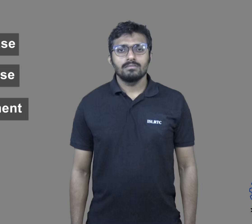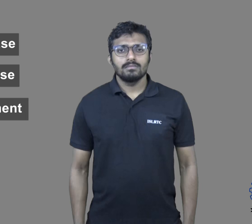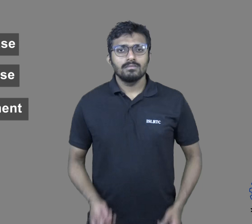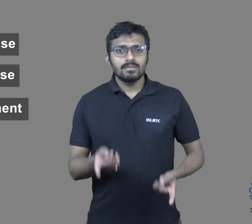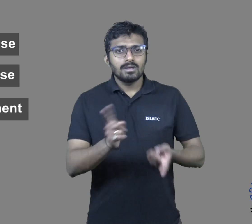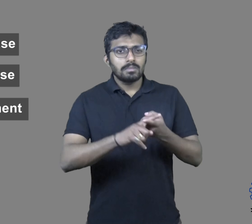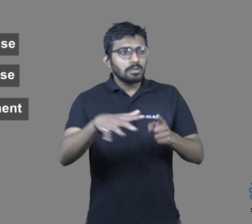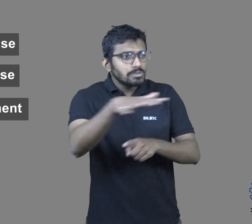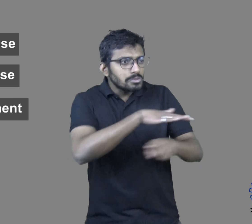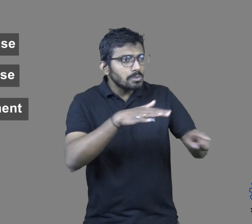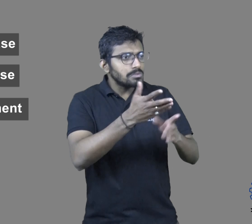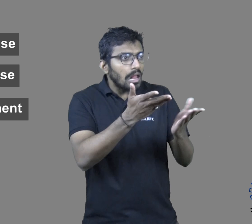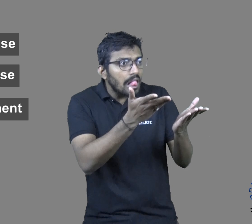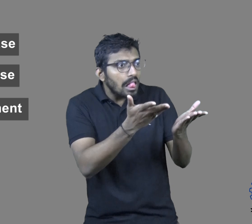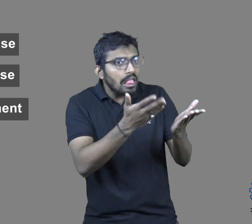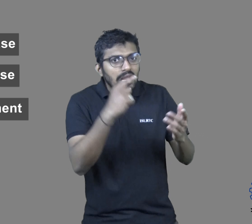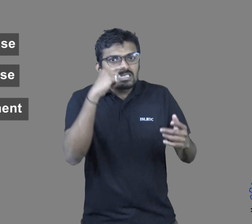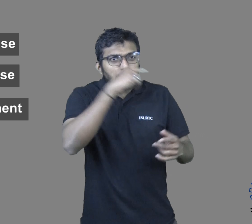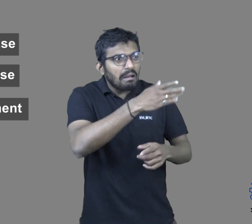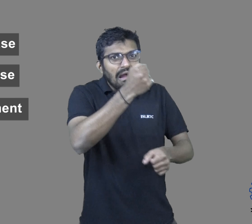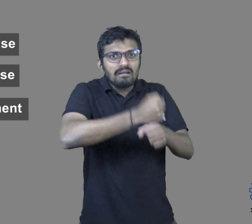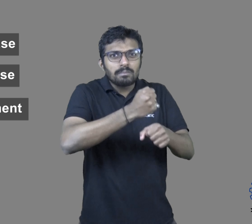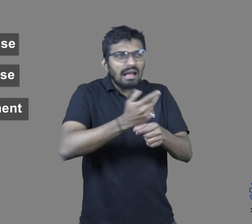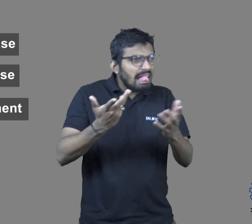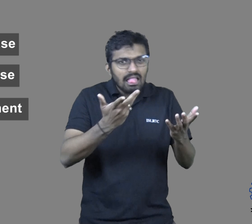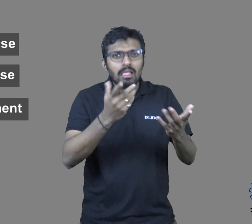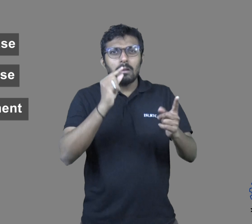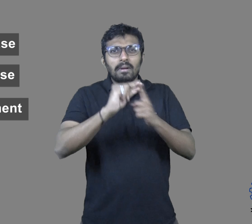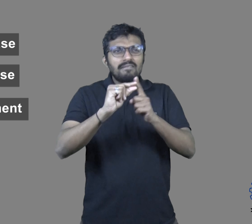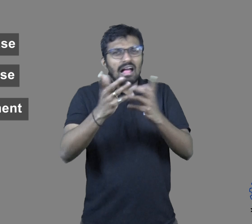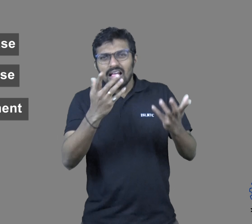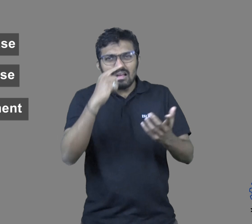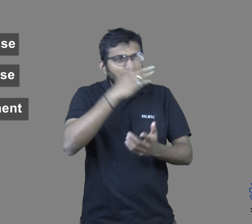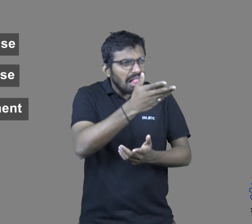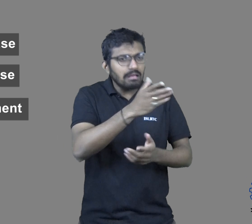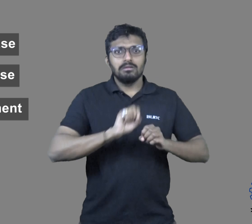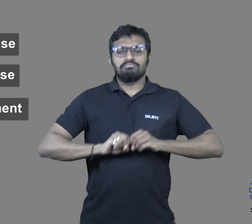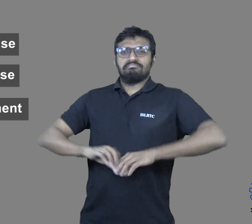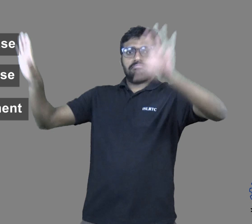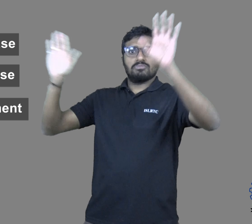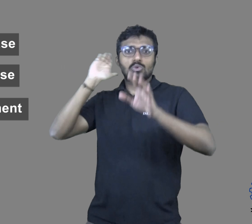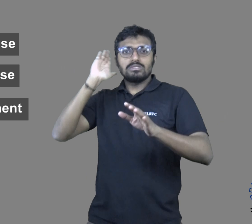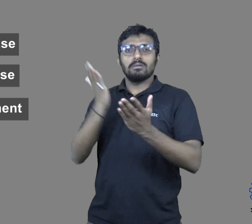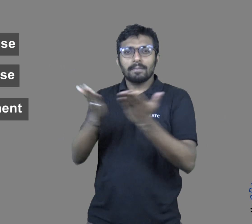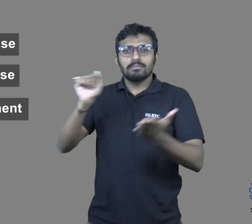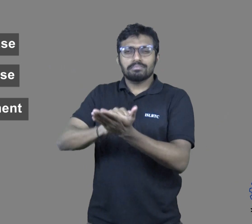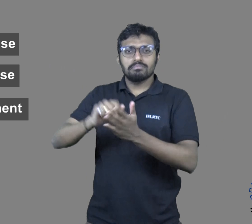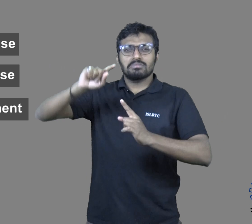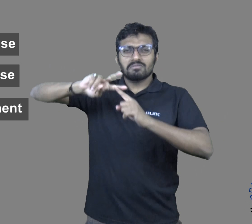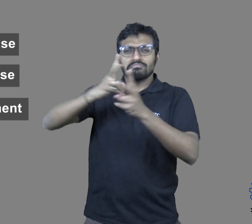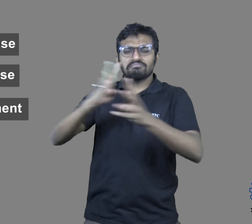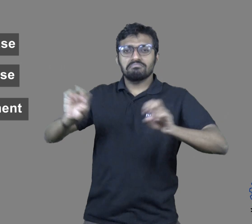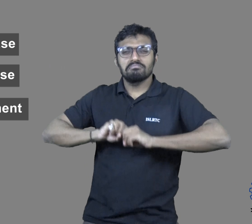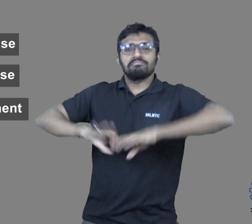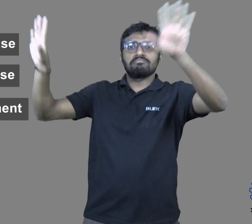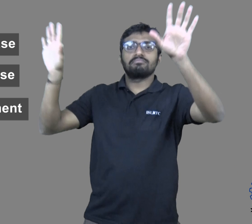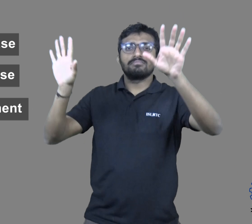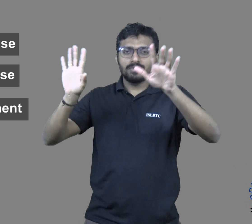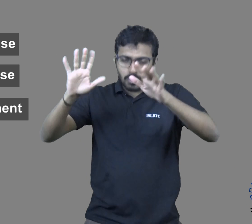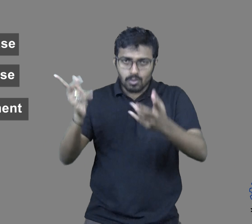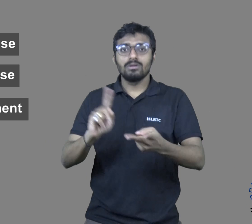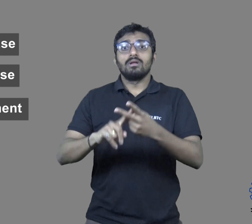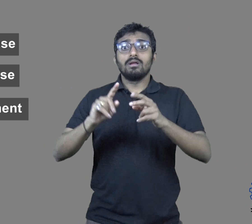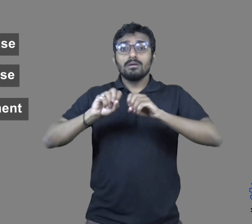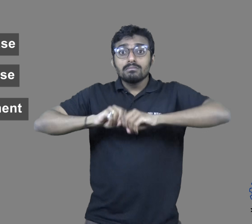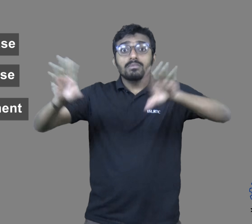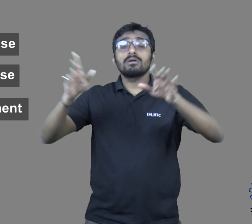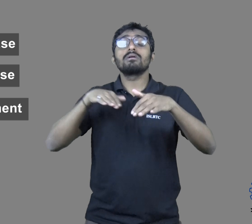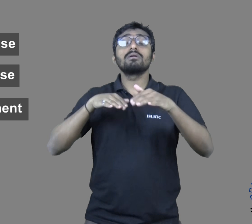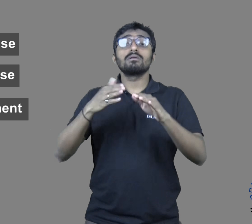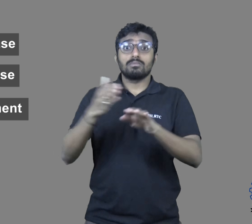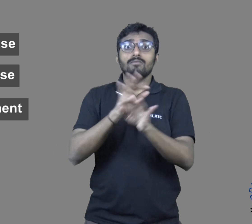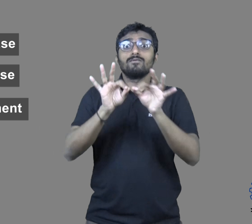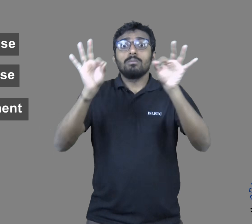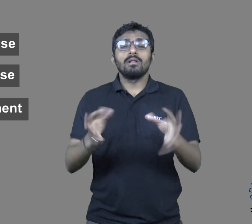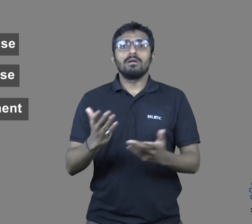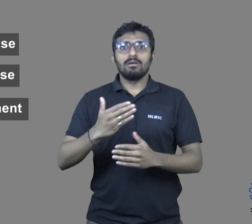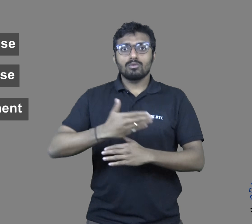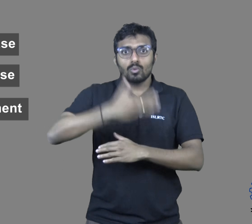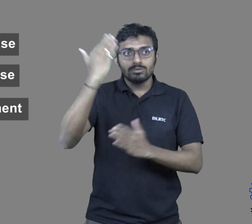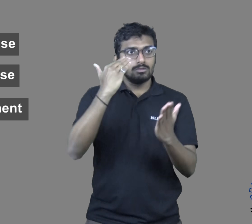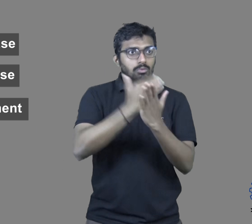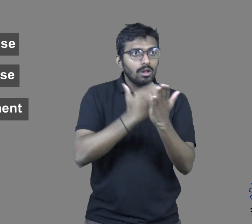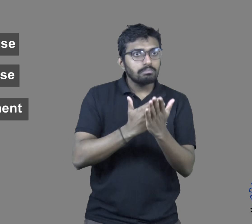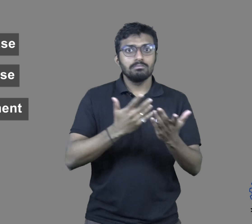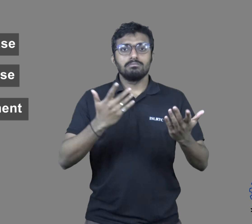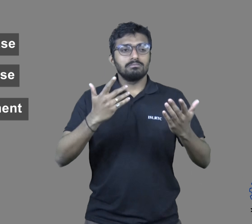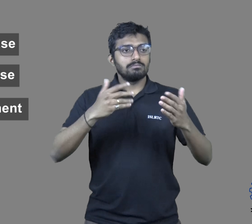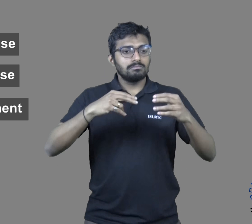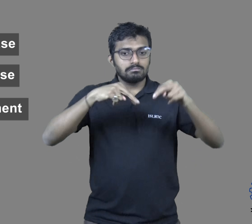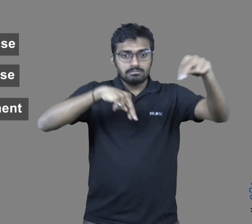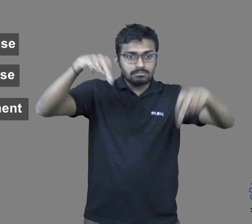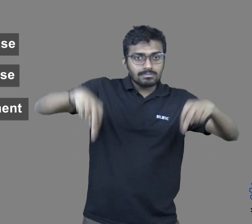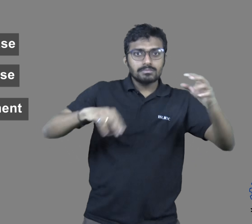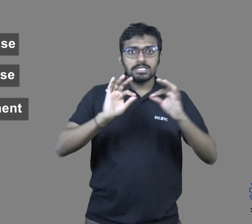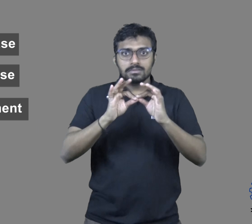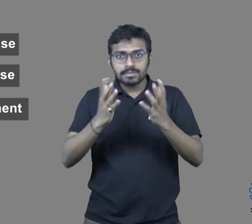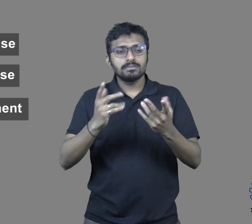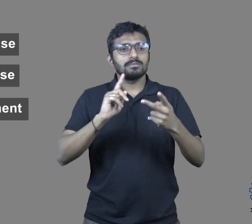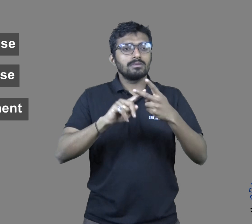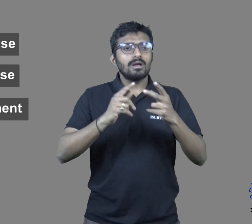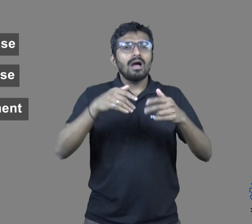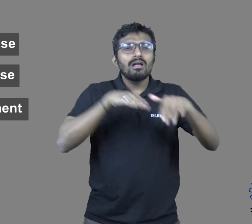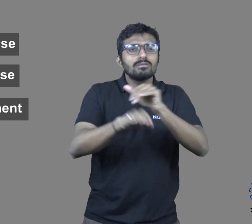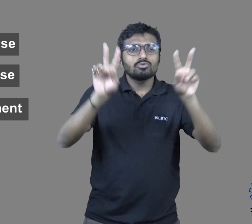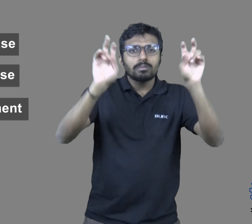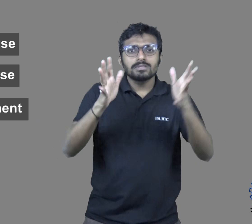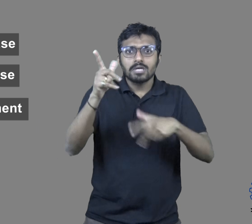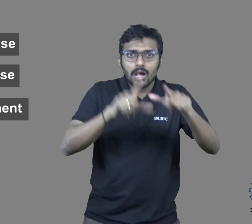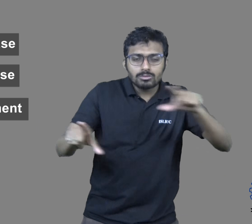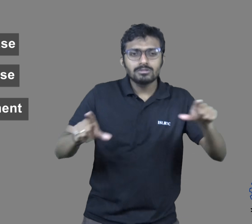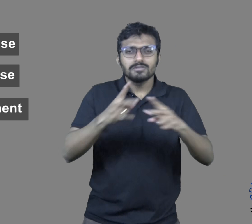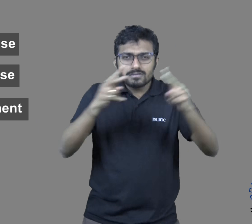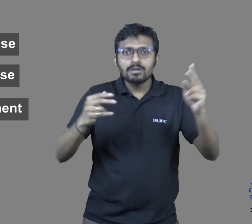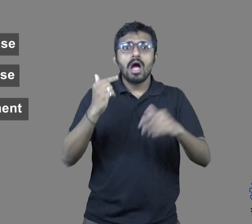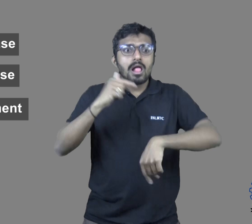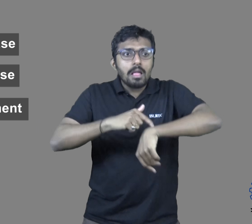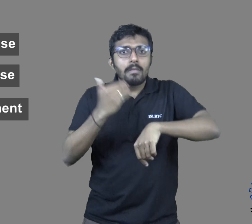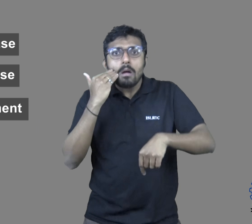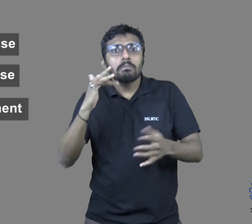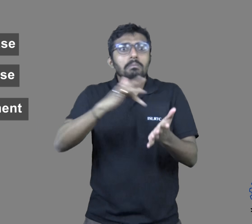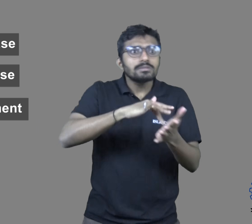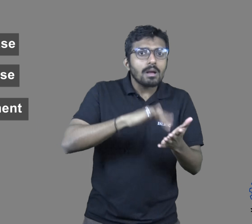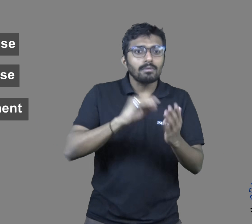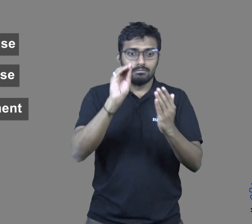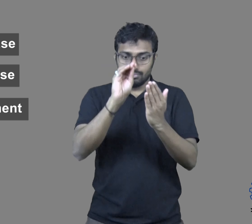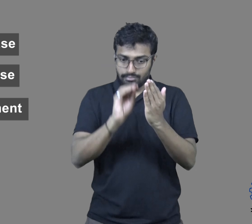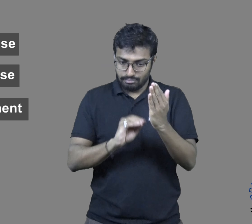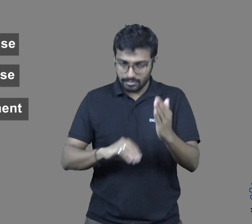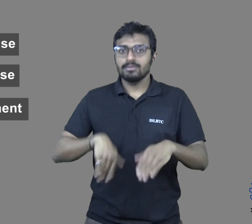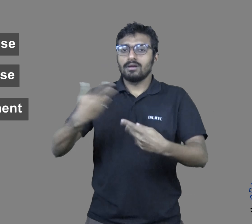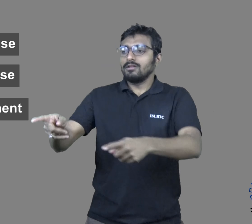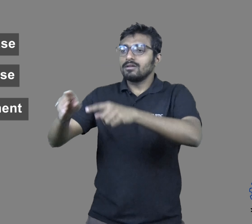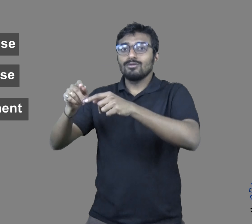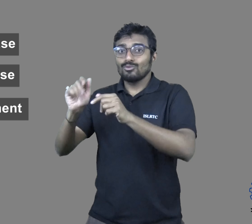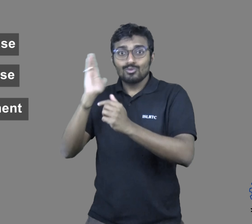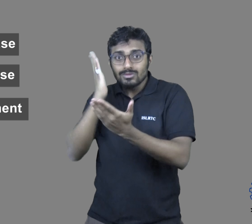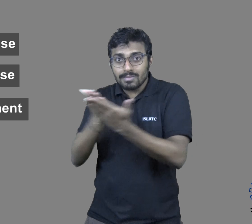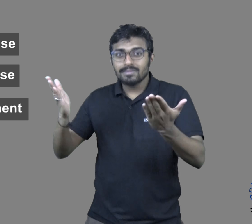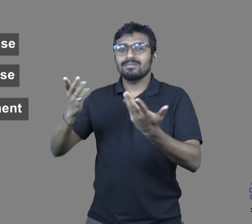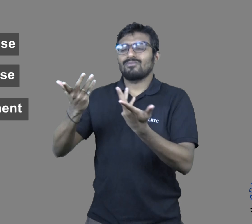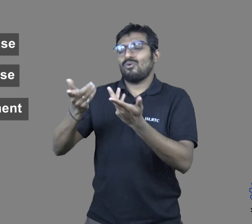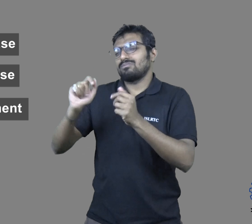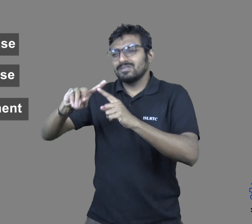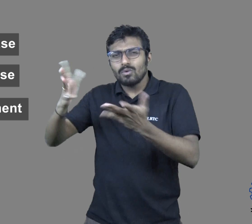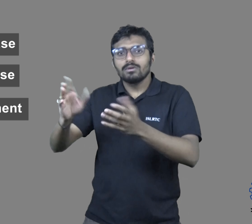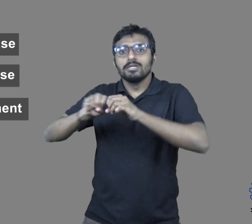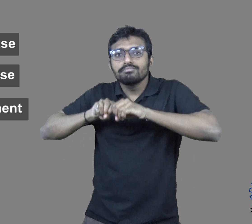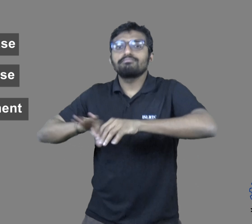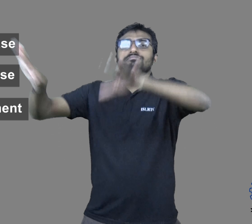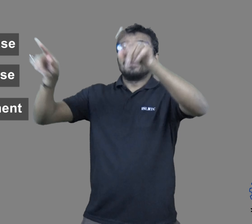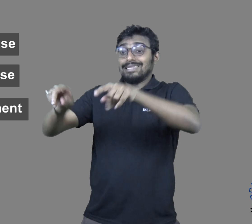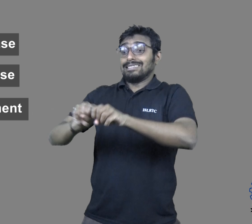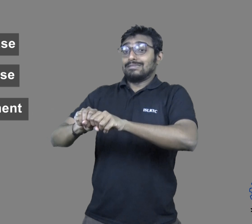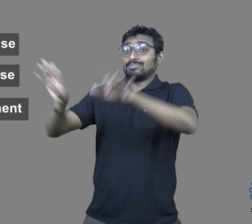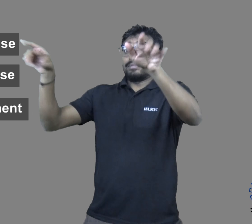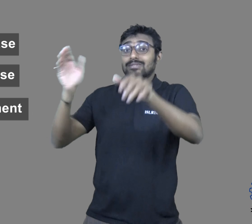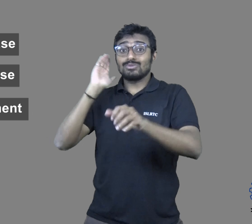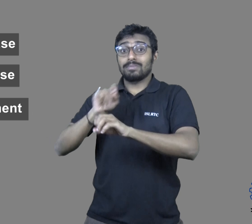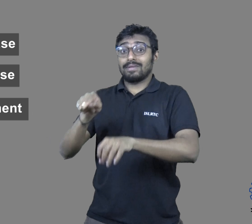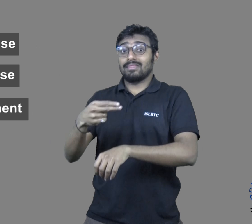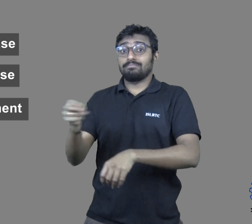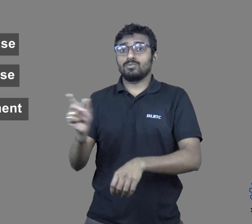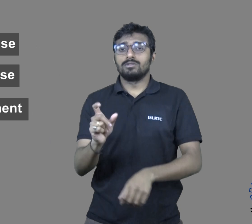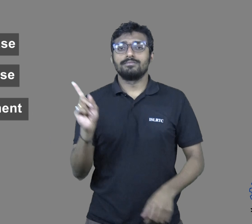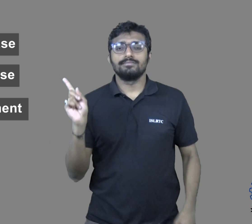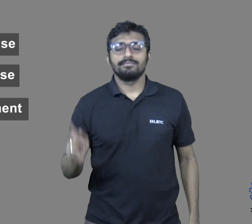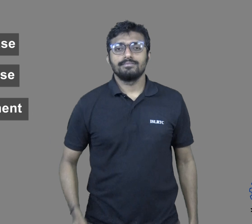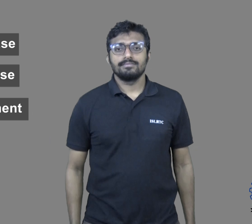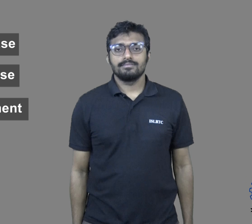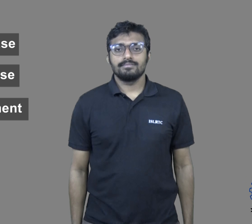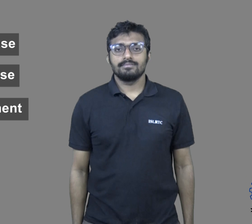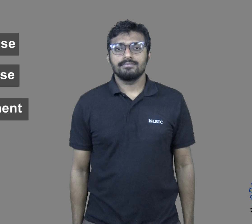Media Release or Press Release or Press Statement